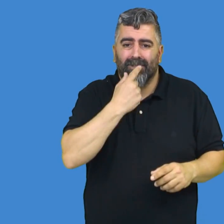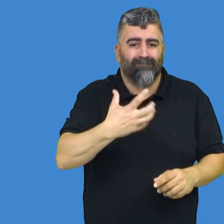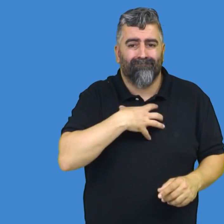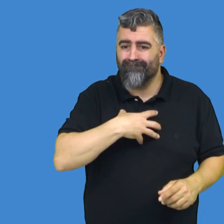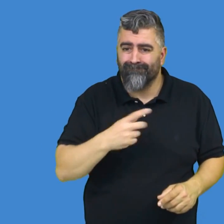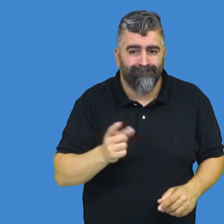poder